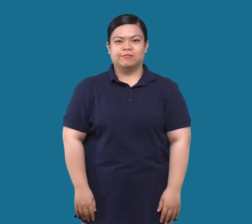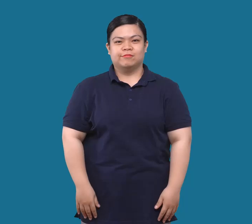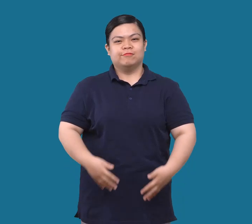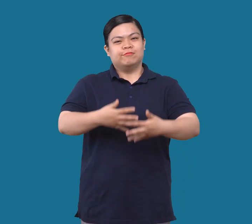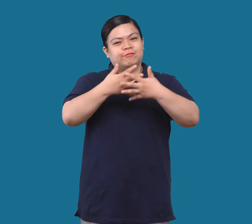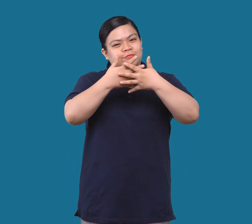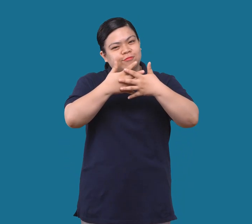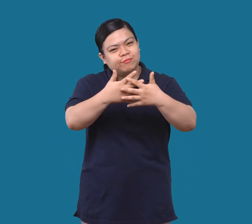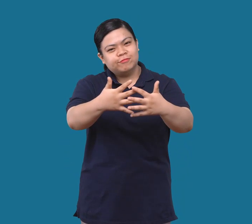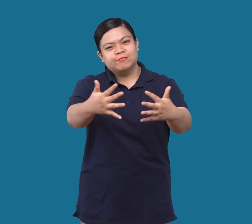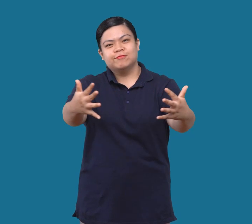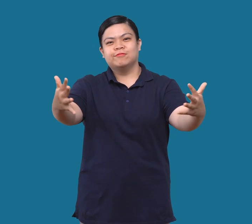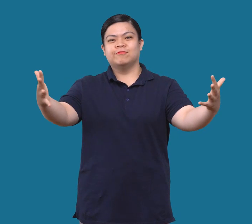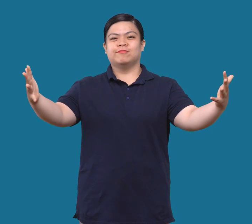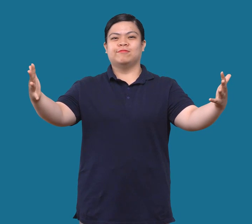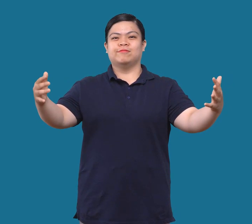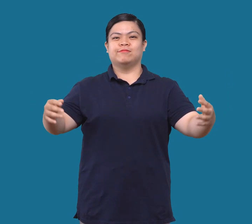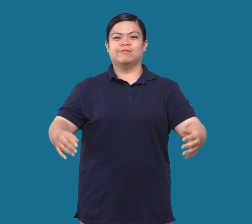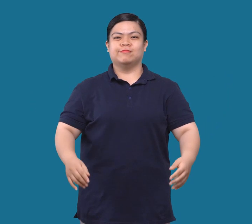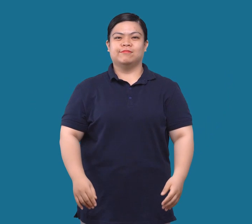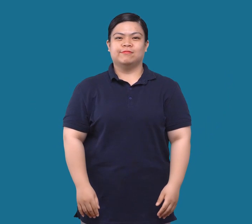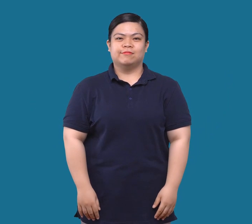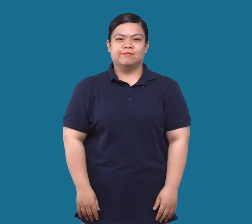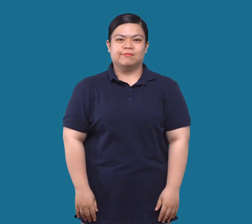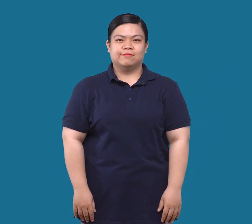rộng rãi